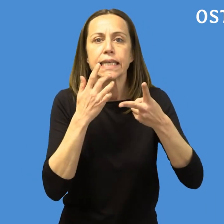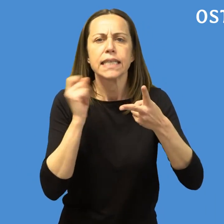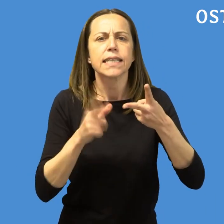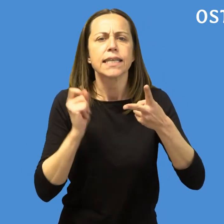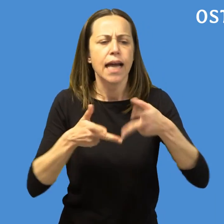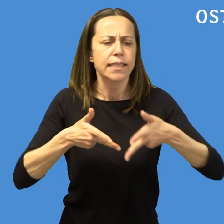frecuente